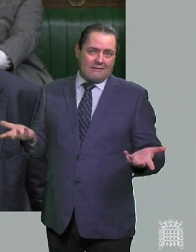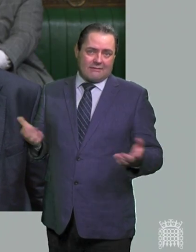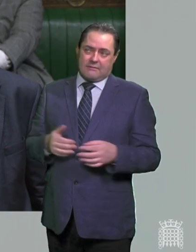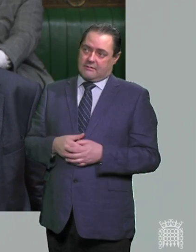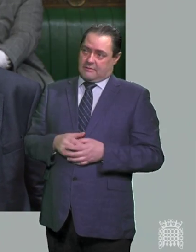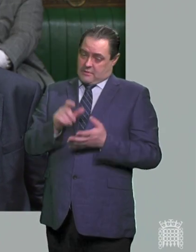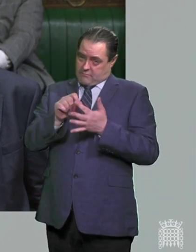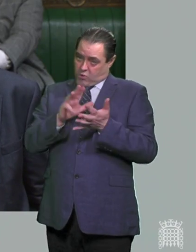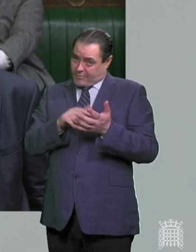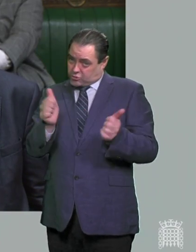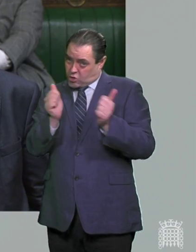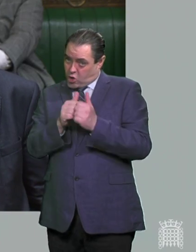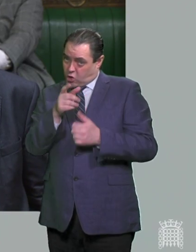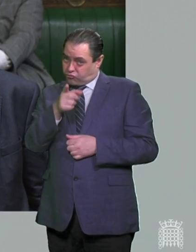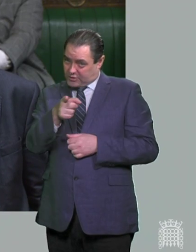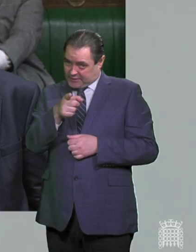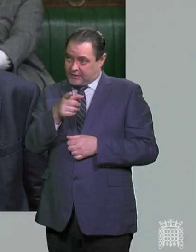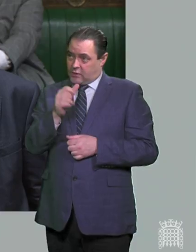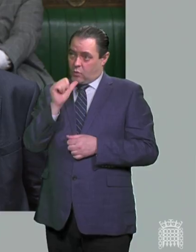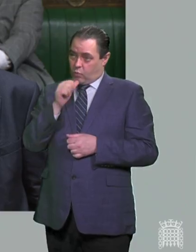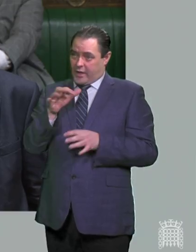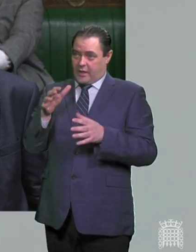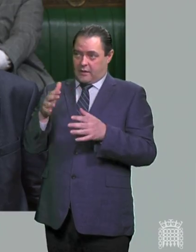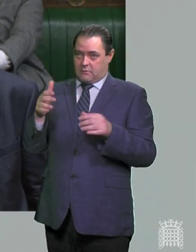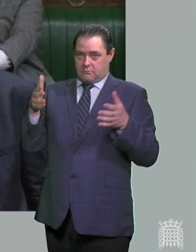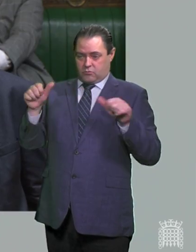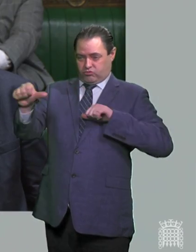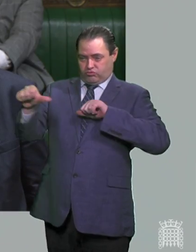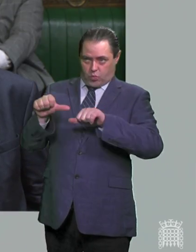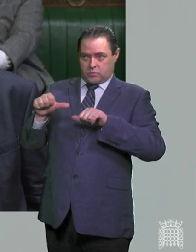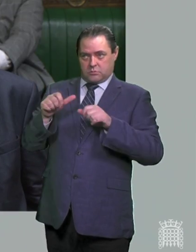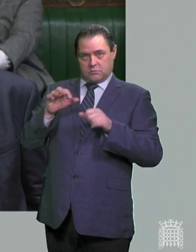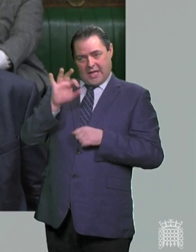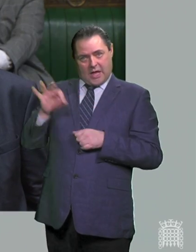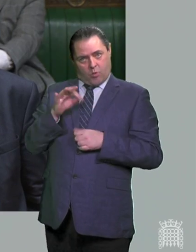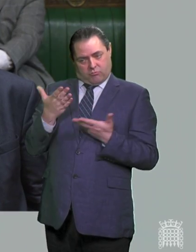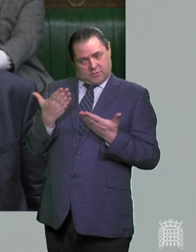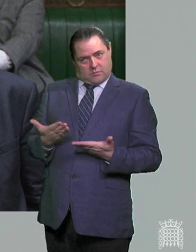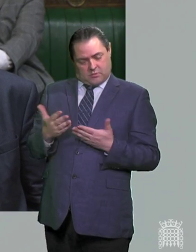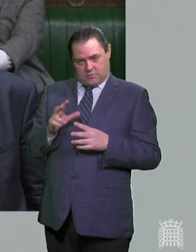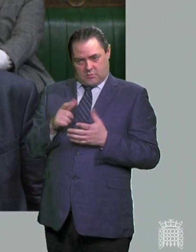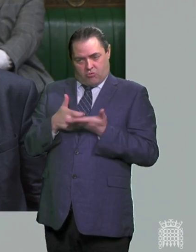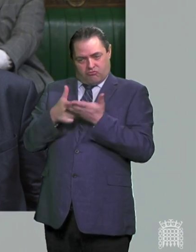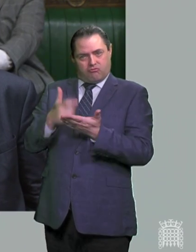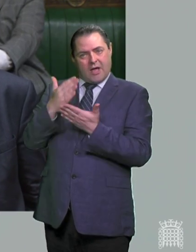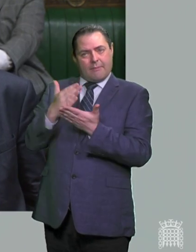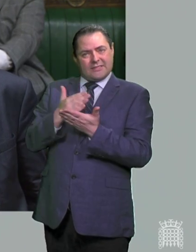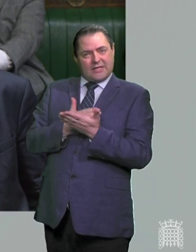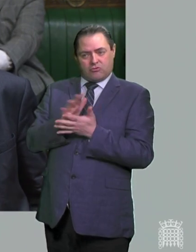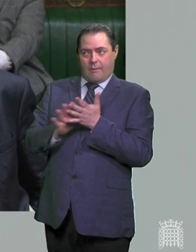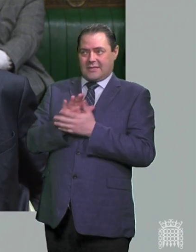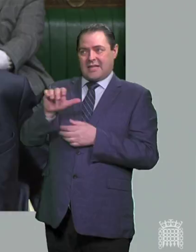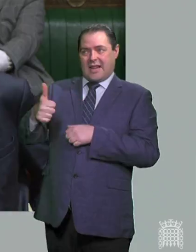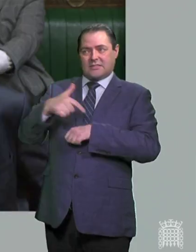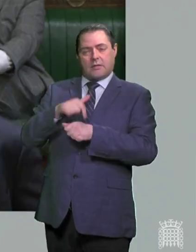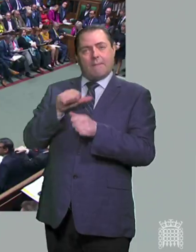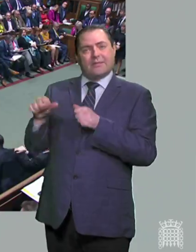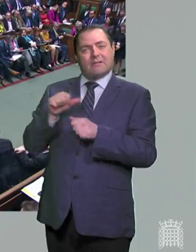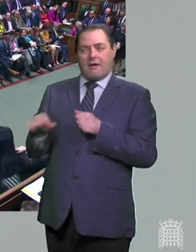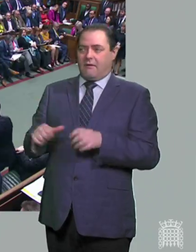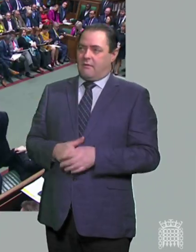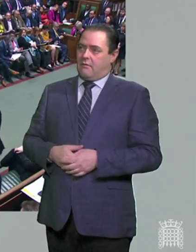Will the Prime Minister agree to a short-term, focused inquiry that can give us recommendations, so that we do better next time?